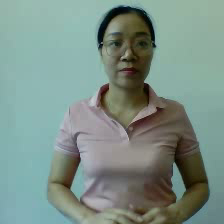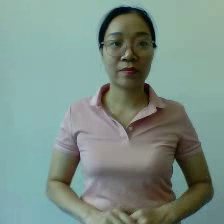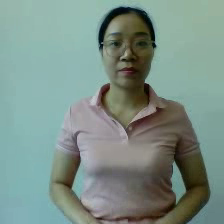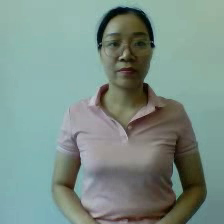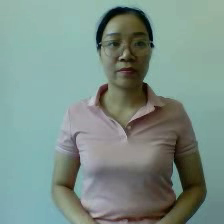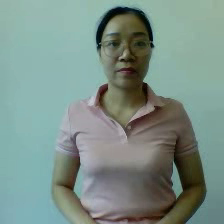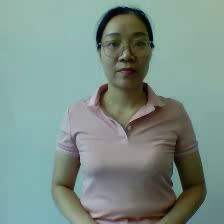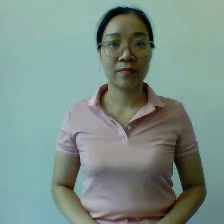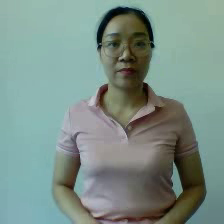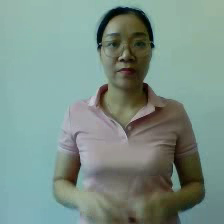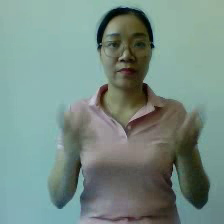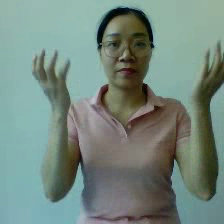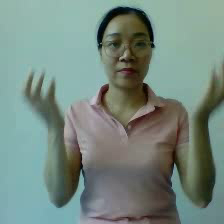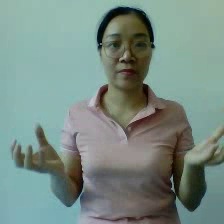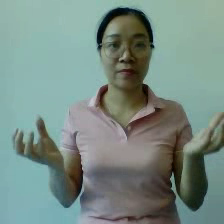Nặng